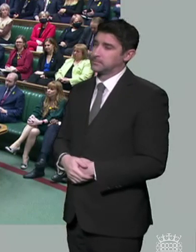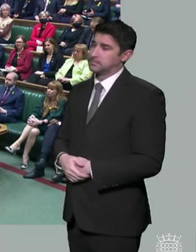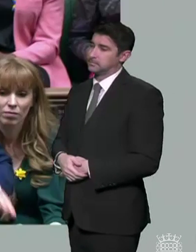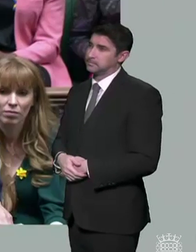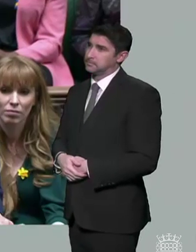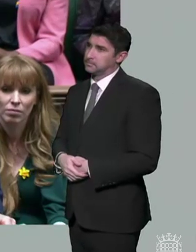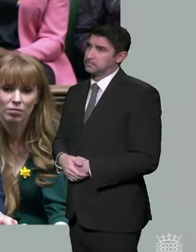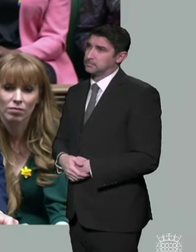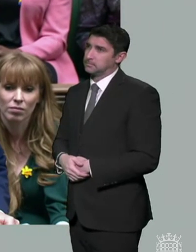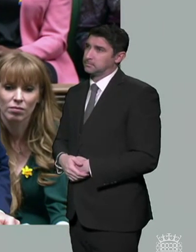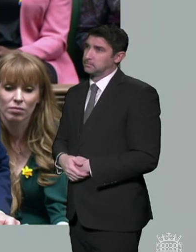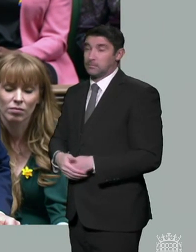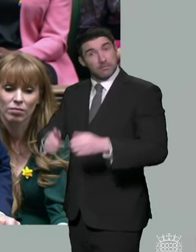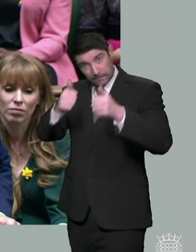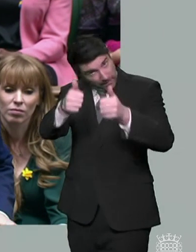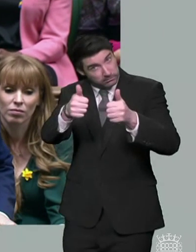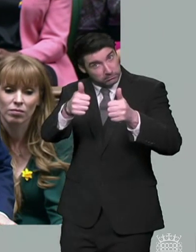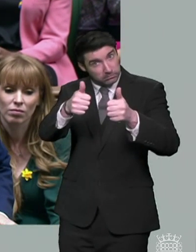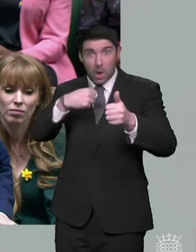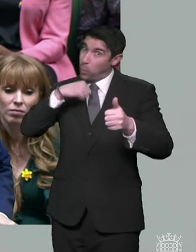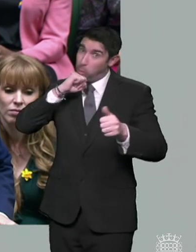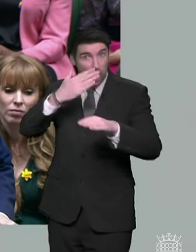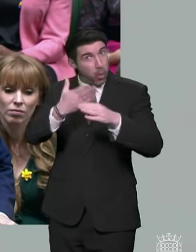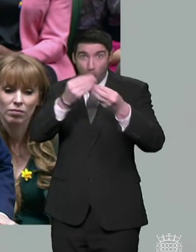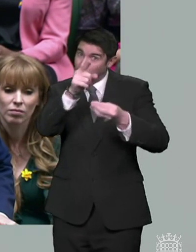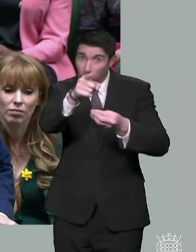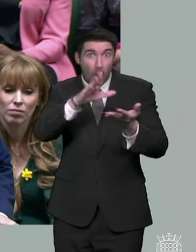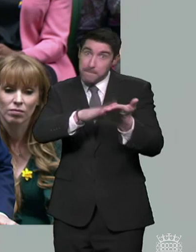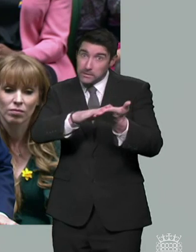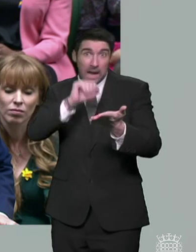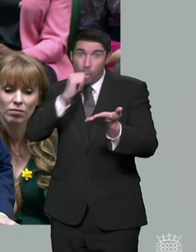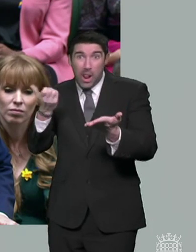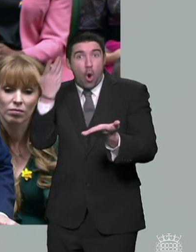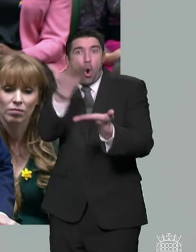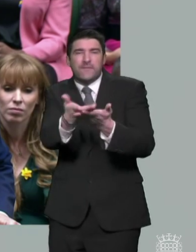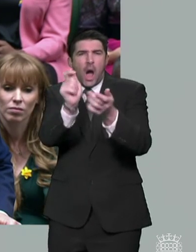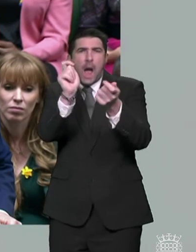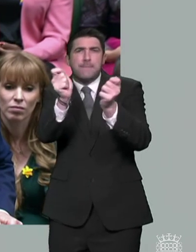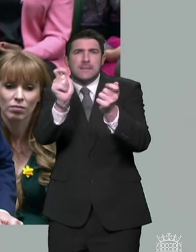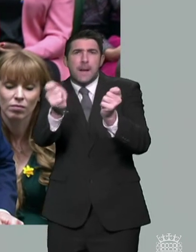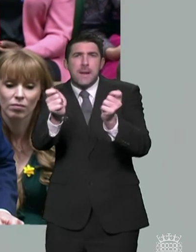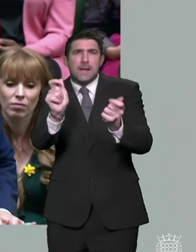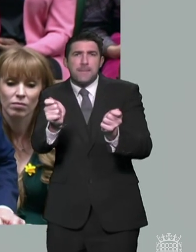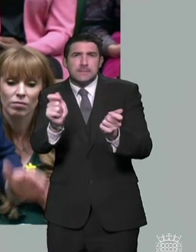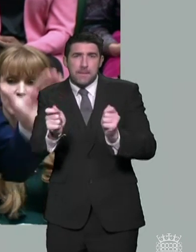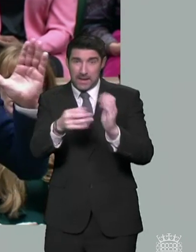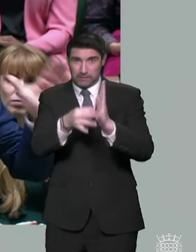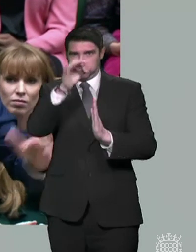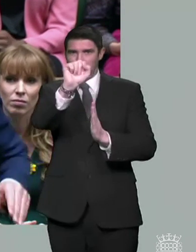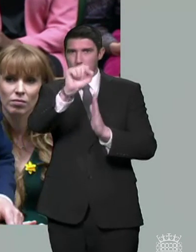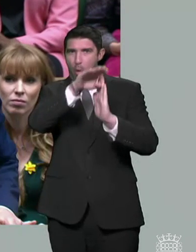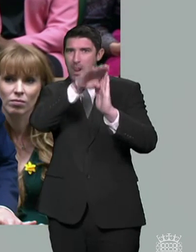We will work in that spirit to bring forward amendments on Monday to try to achieve all the ends that I have identified in these questions.